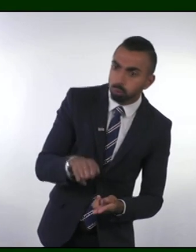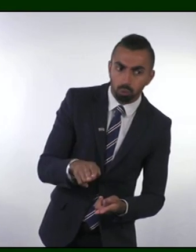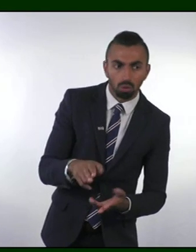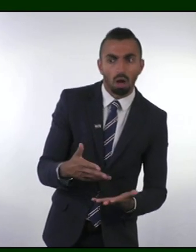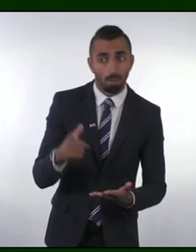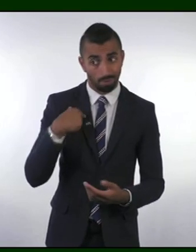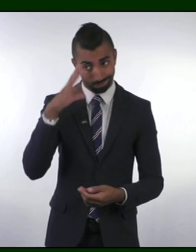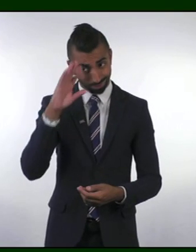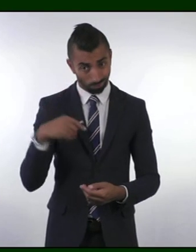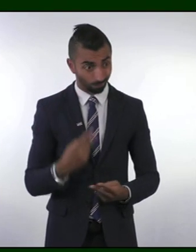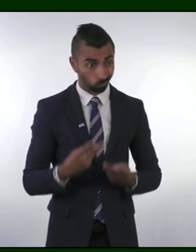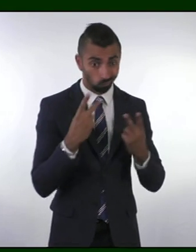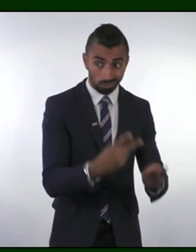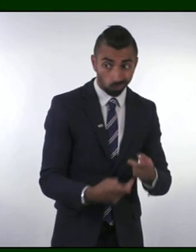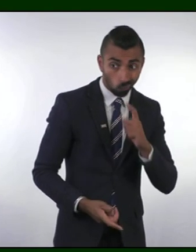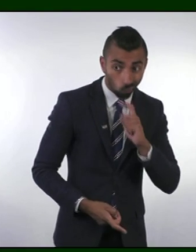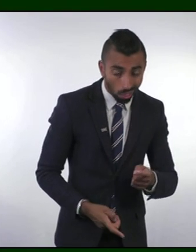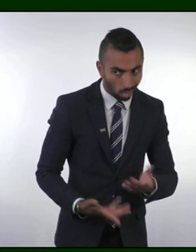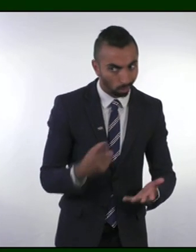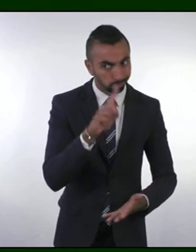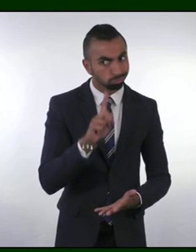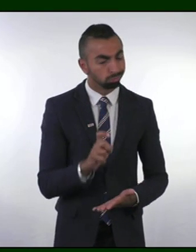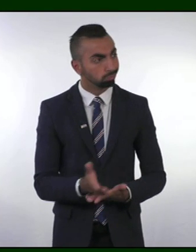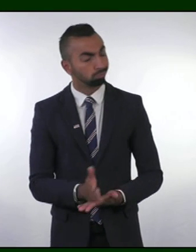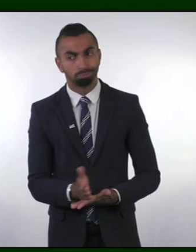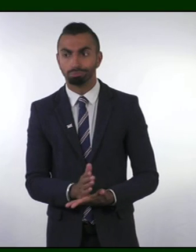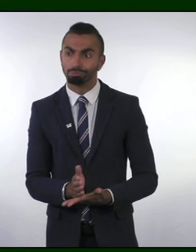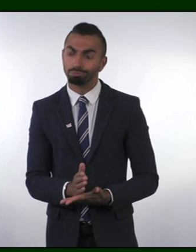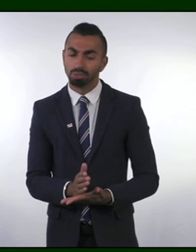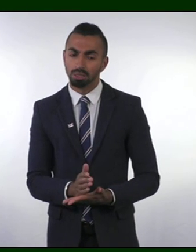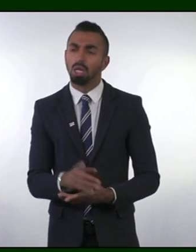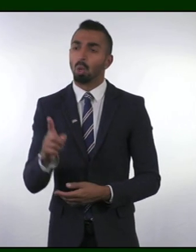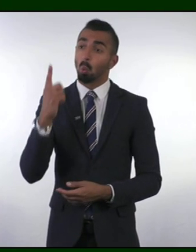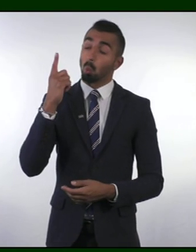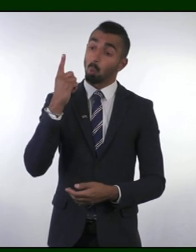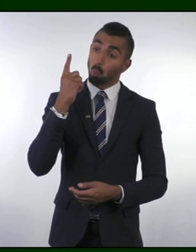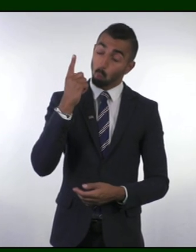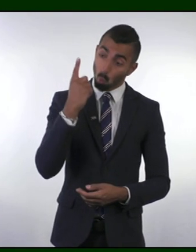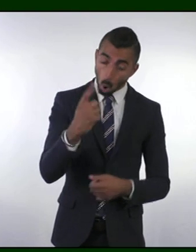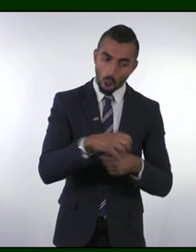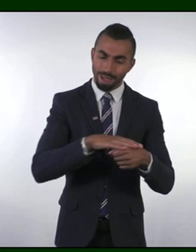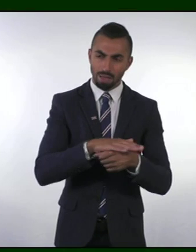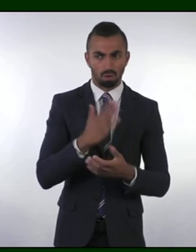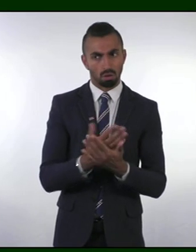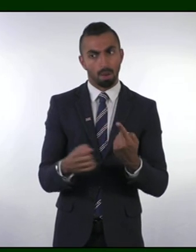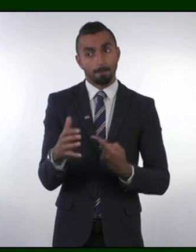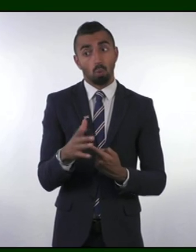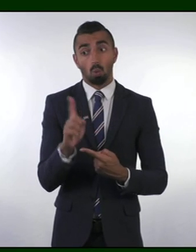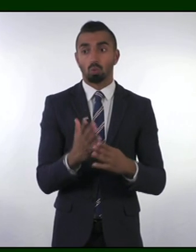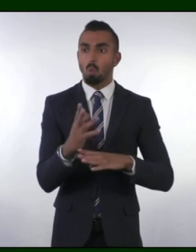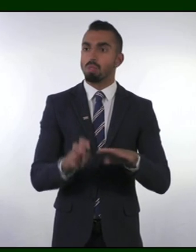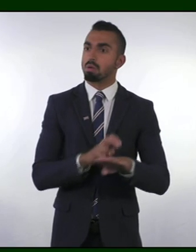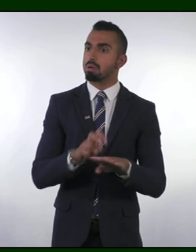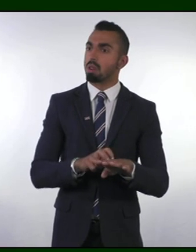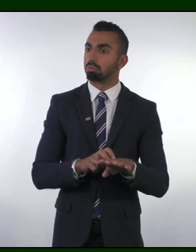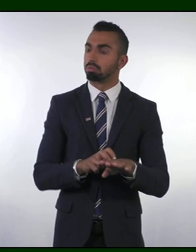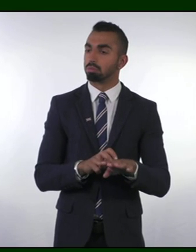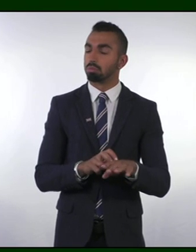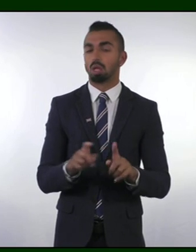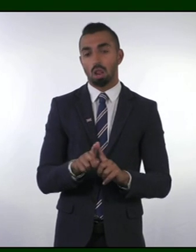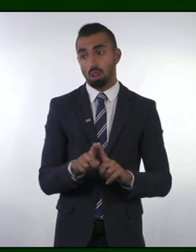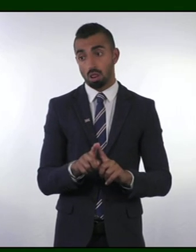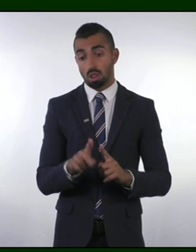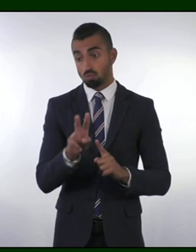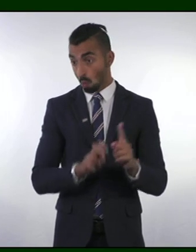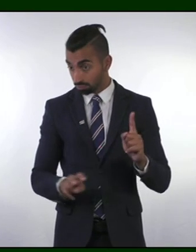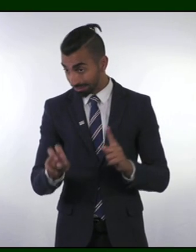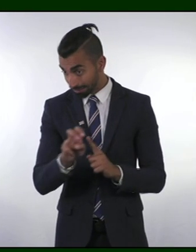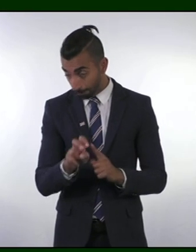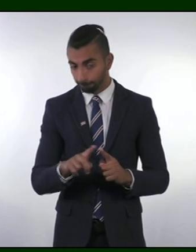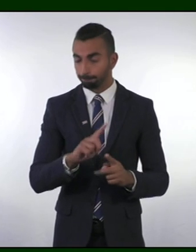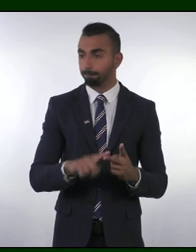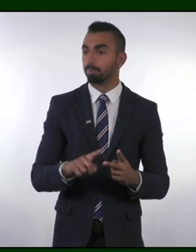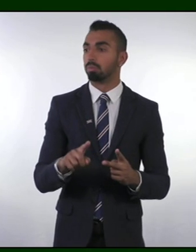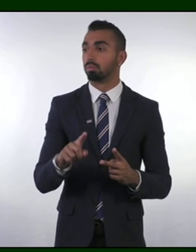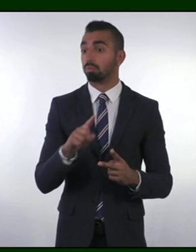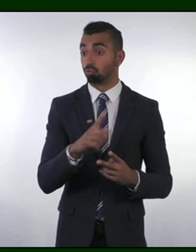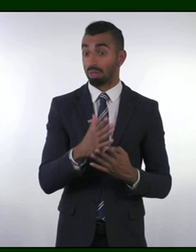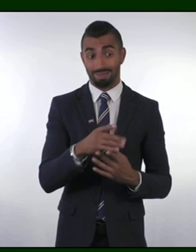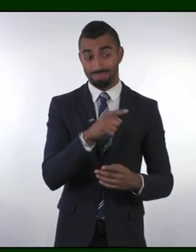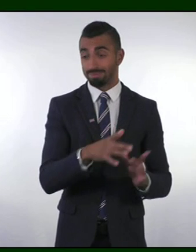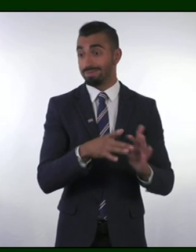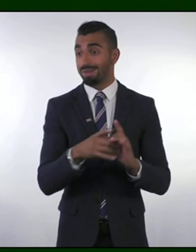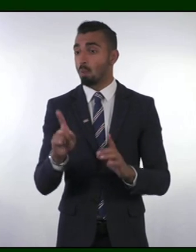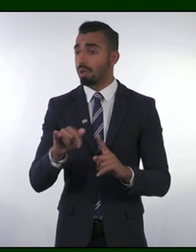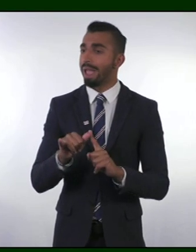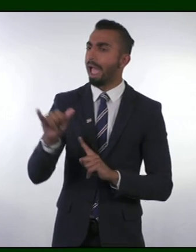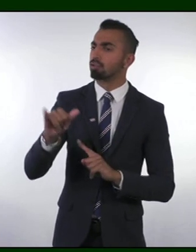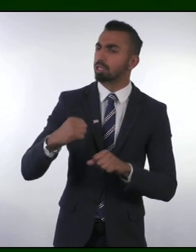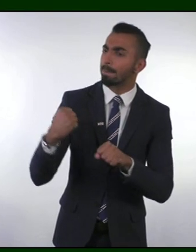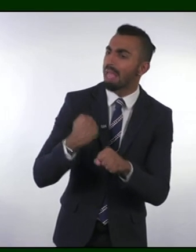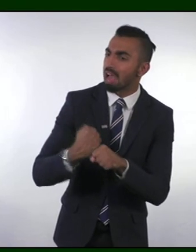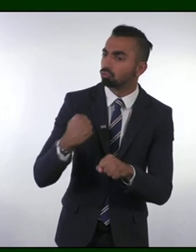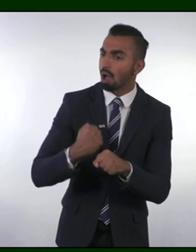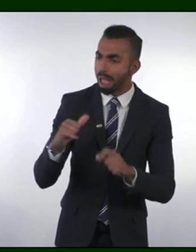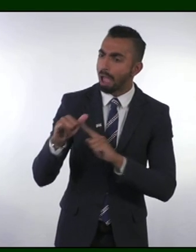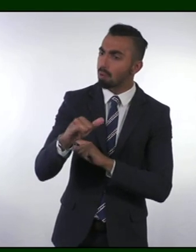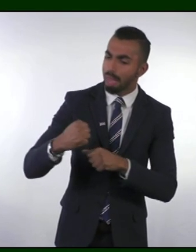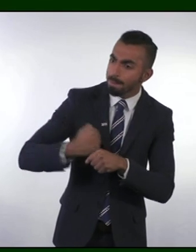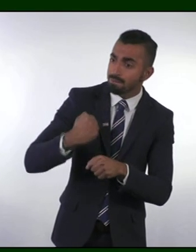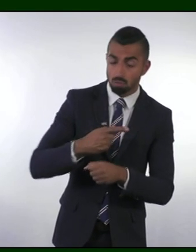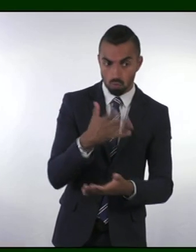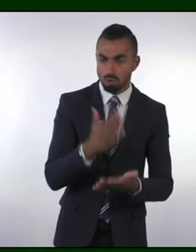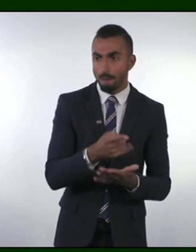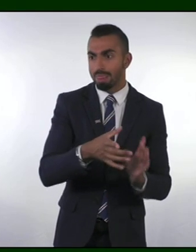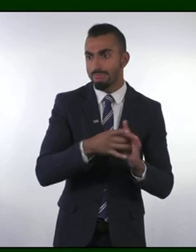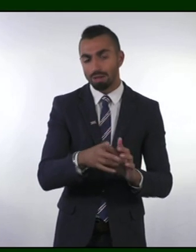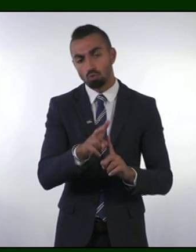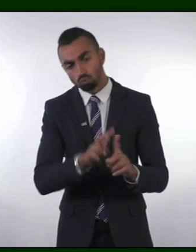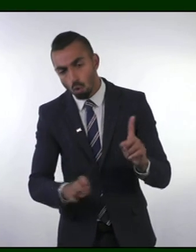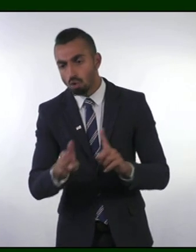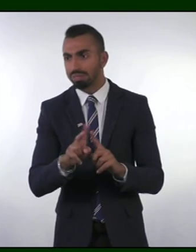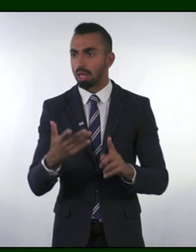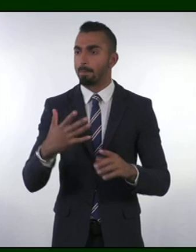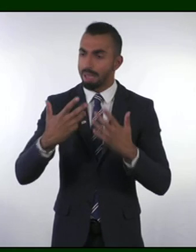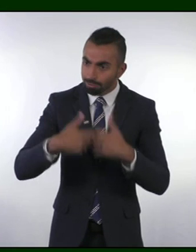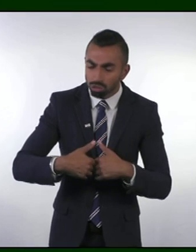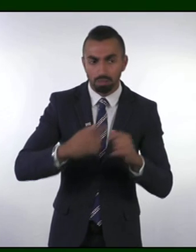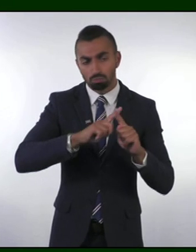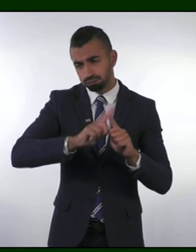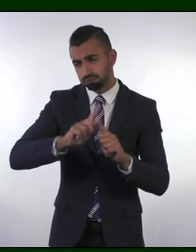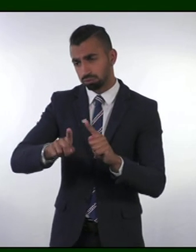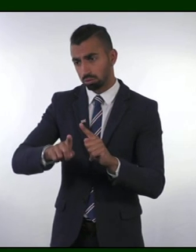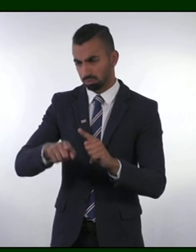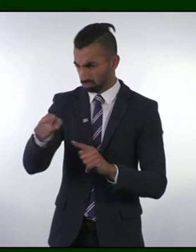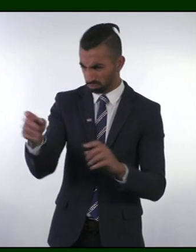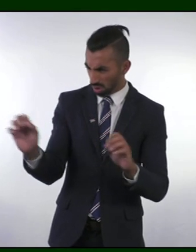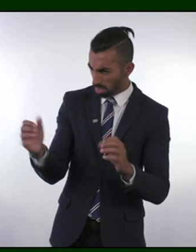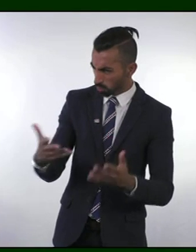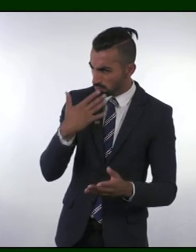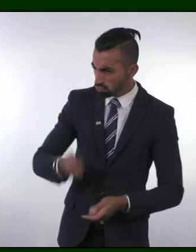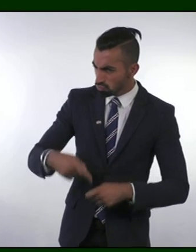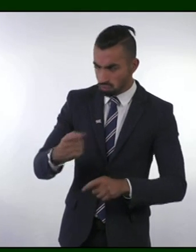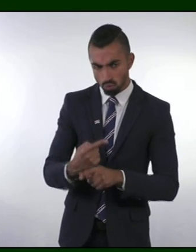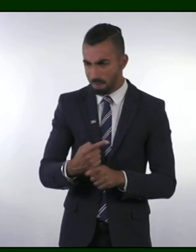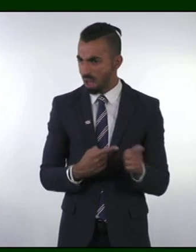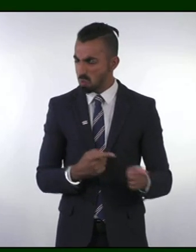Other sectors that are important to Northern Ireland in terms of their export potential, high-value jobs, tourism and connectivity with the rest of the United Kingdom are the aerospace and aviation sectors, but there has been no mention of those sectors today.